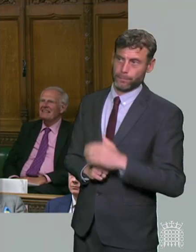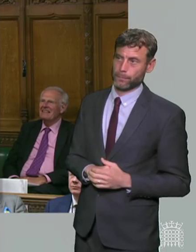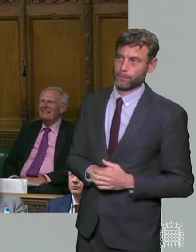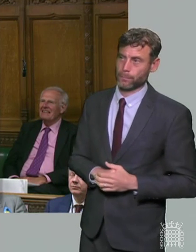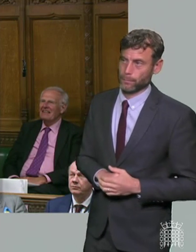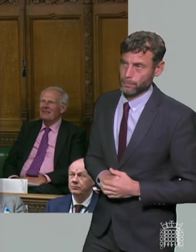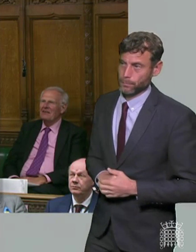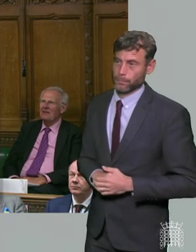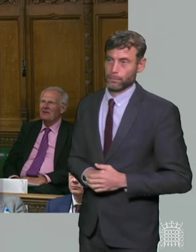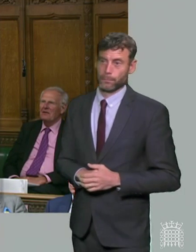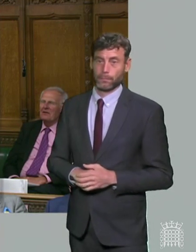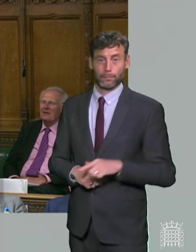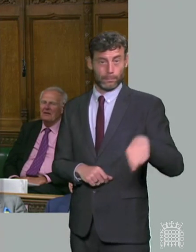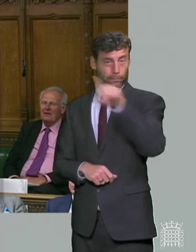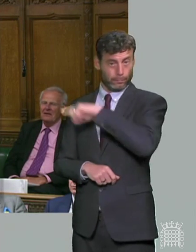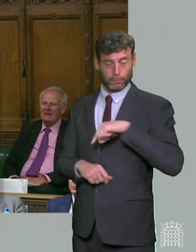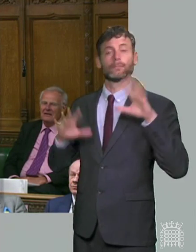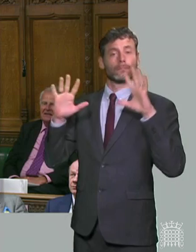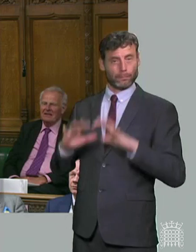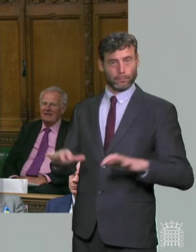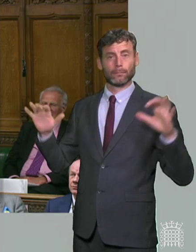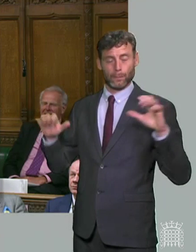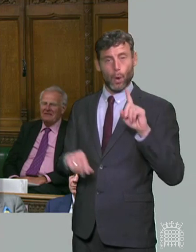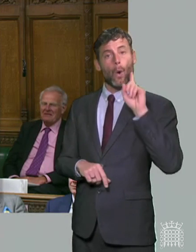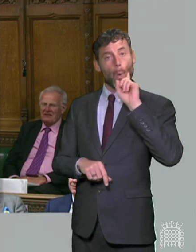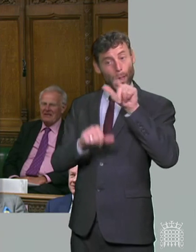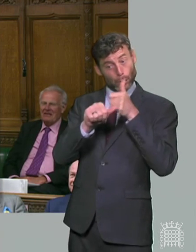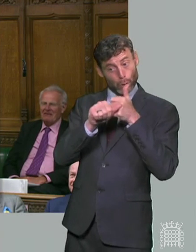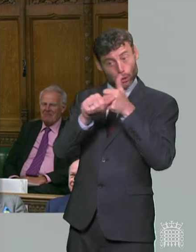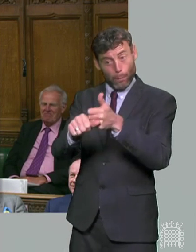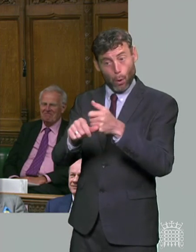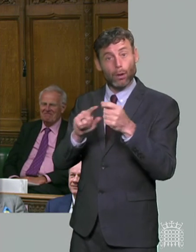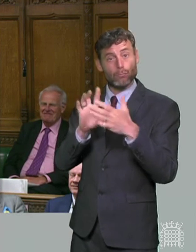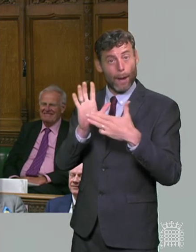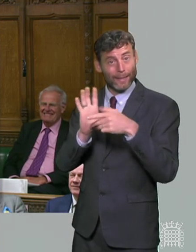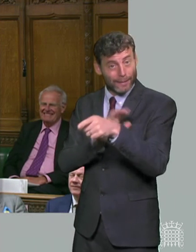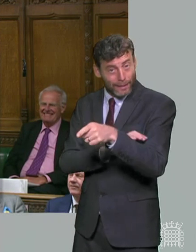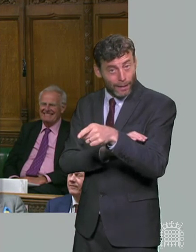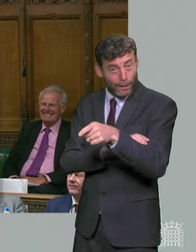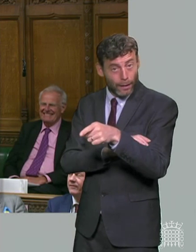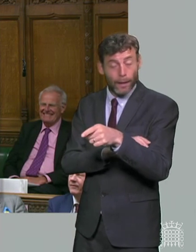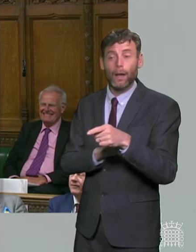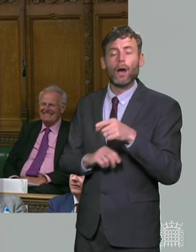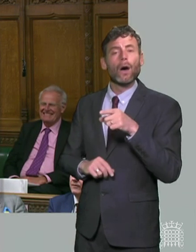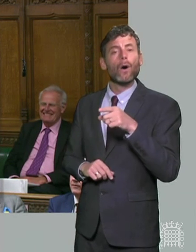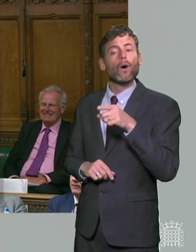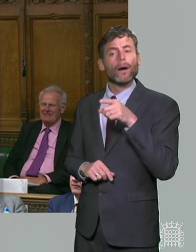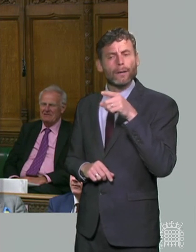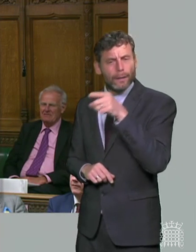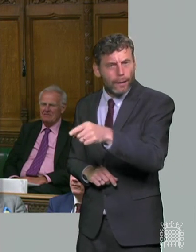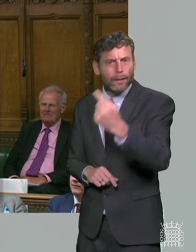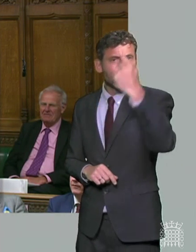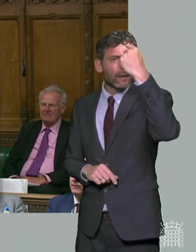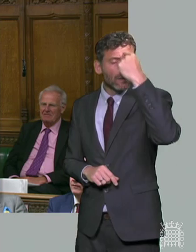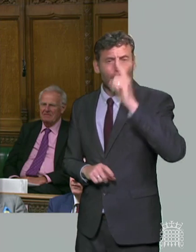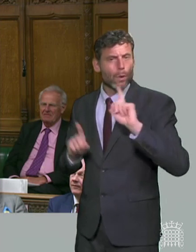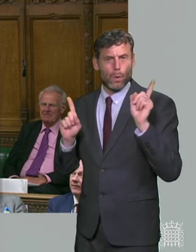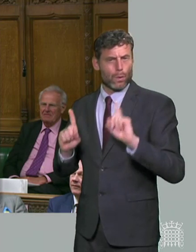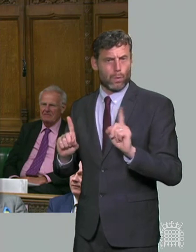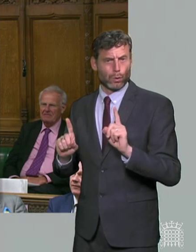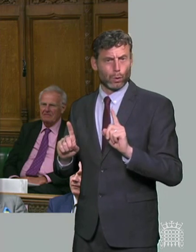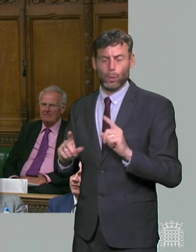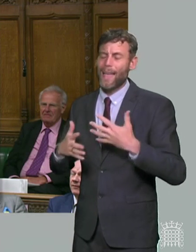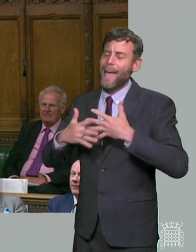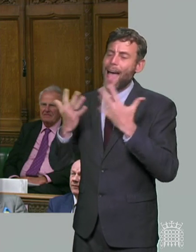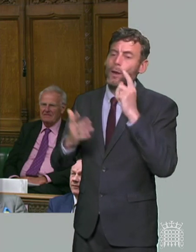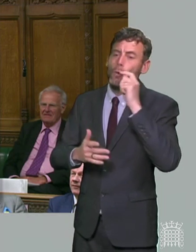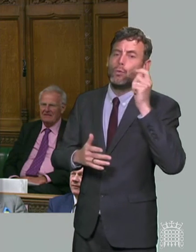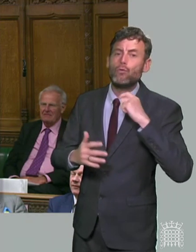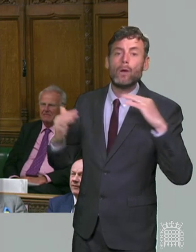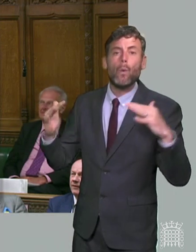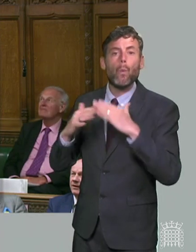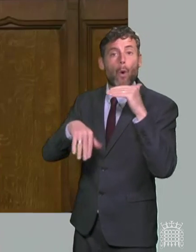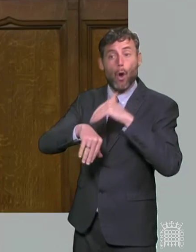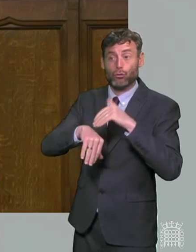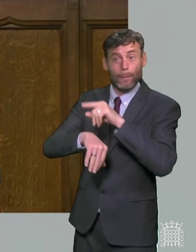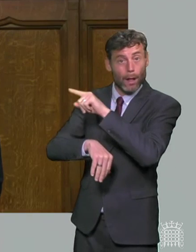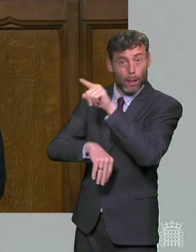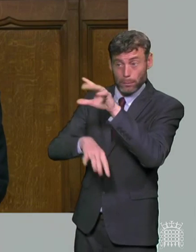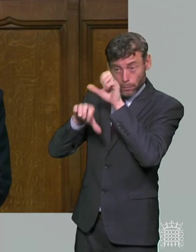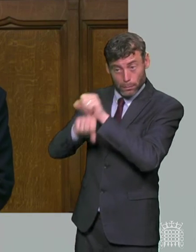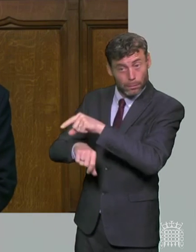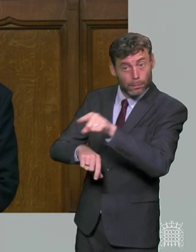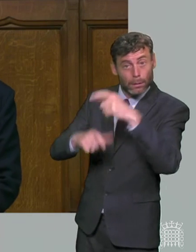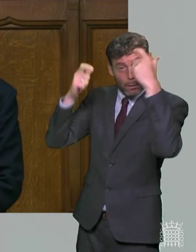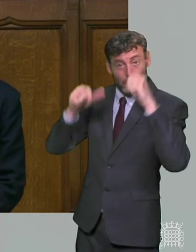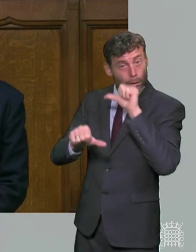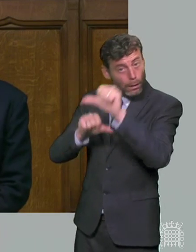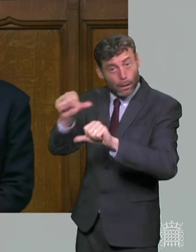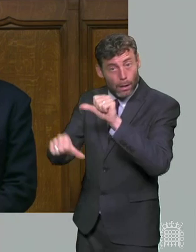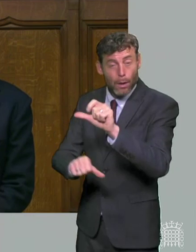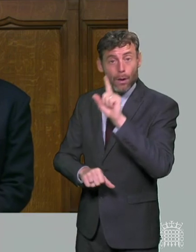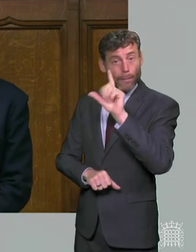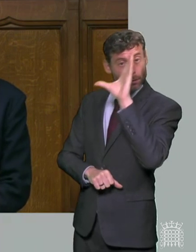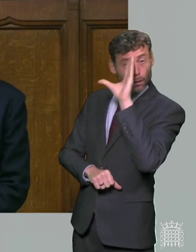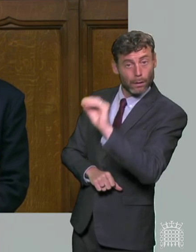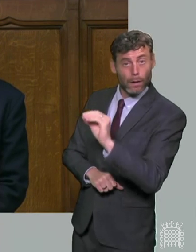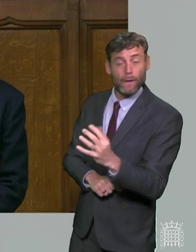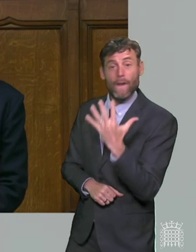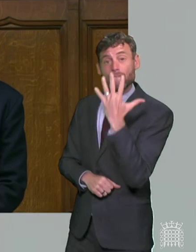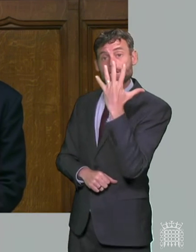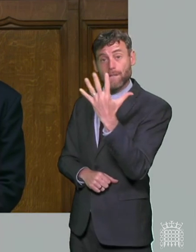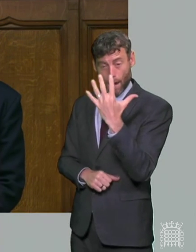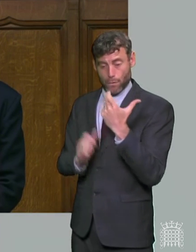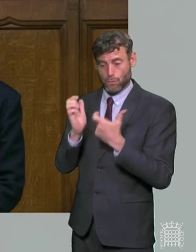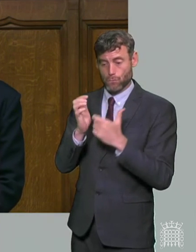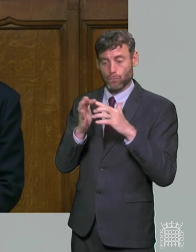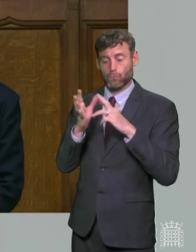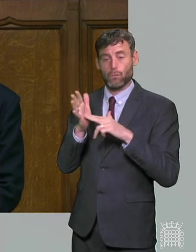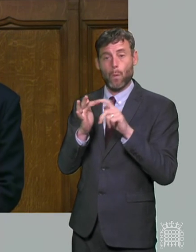The whole House will unite behind the Prime Minister on his determination to hold Ukrainian war criminals to account, but is he aware that there are five alleged Rwandan war